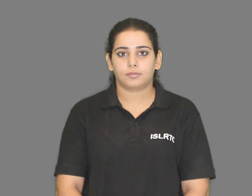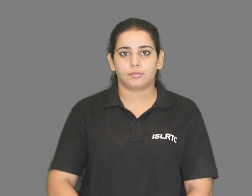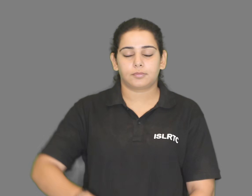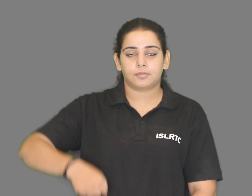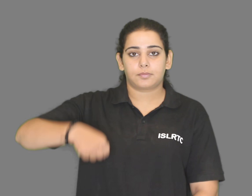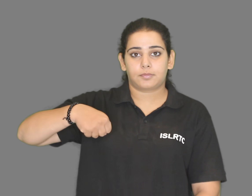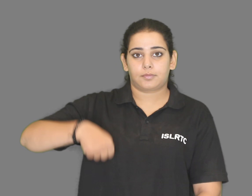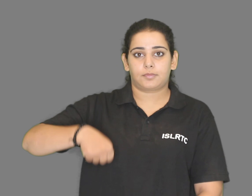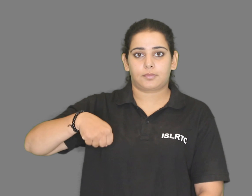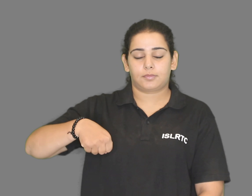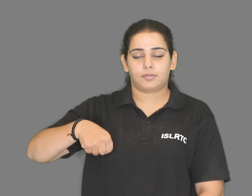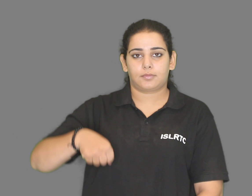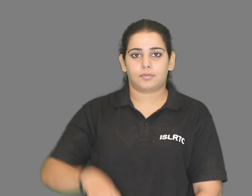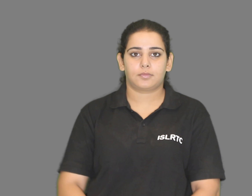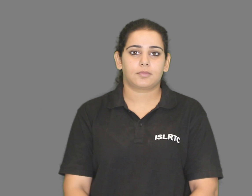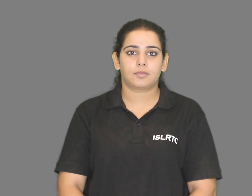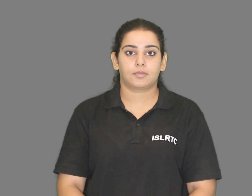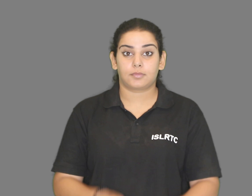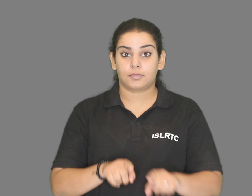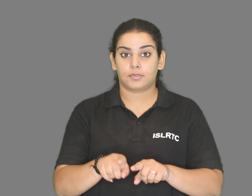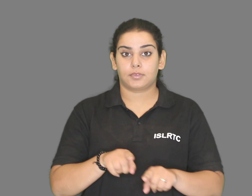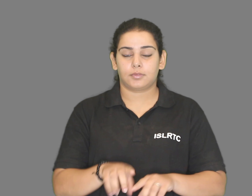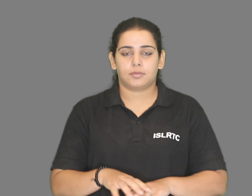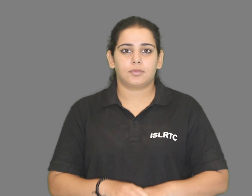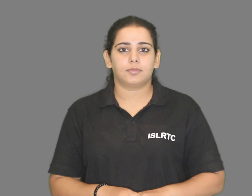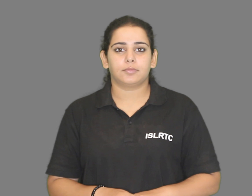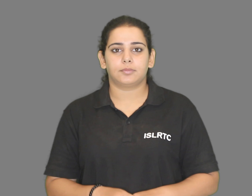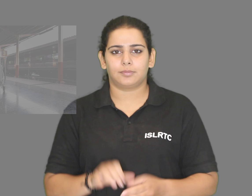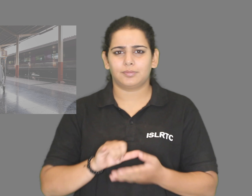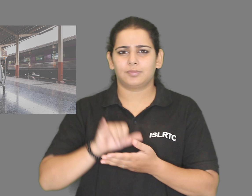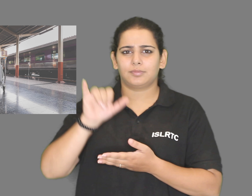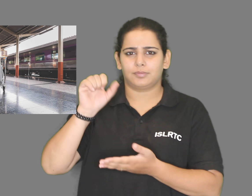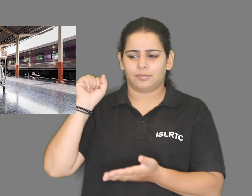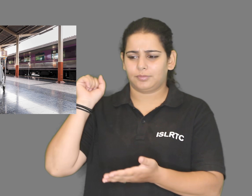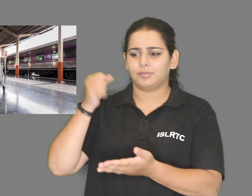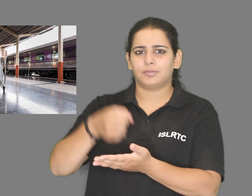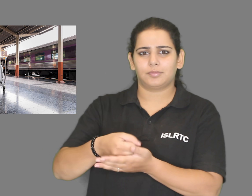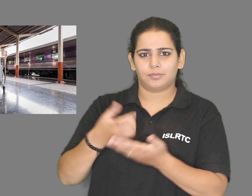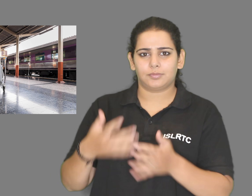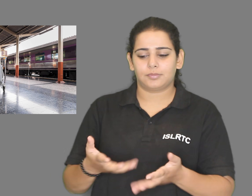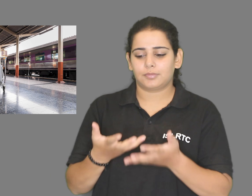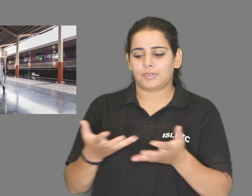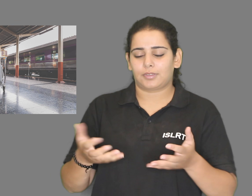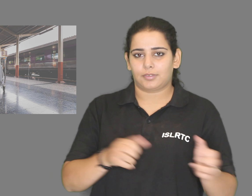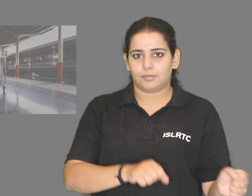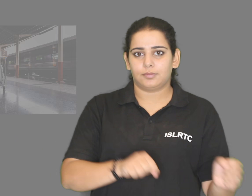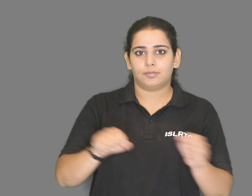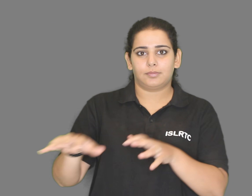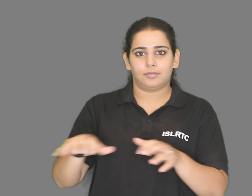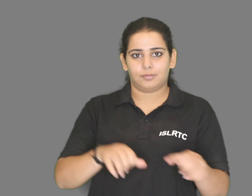Baggage Cases used to carry belongings when traveling